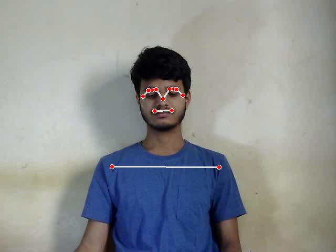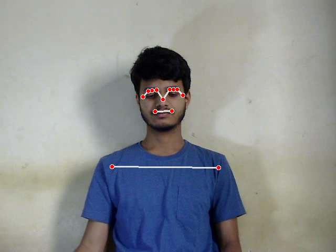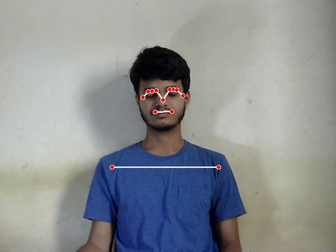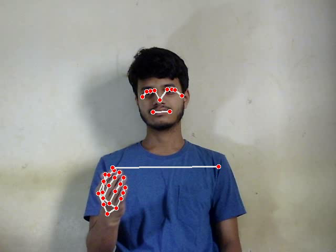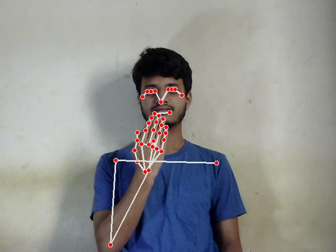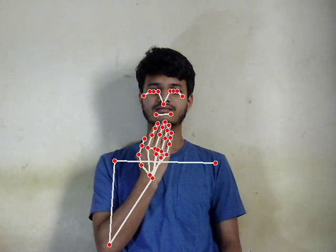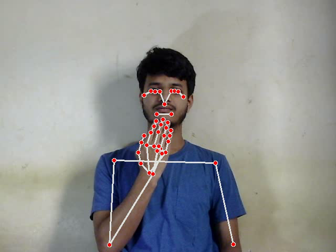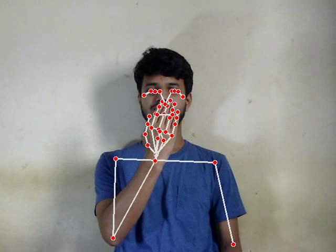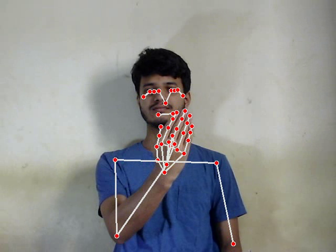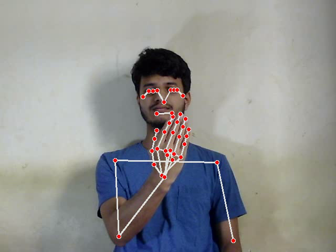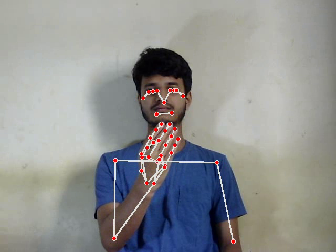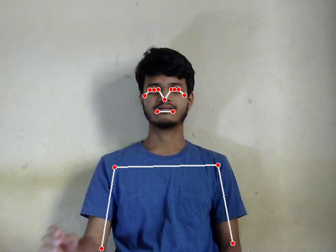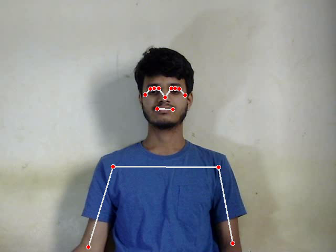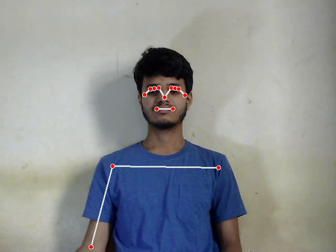thank you